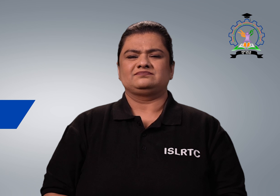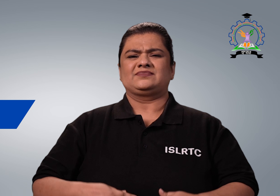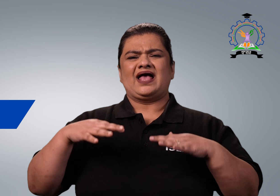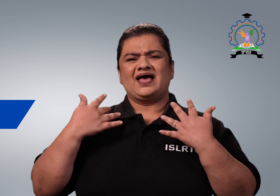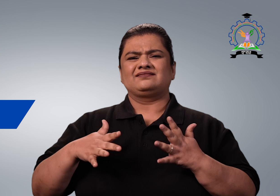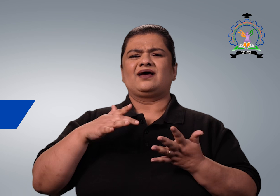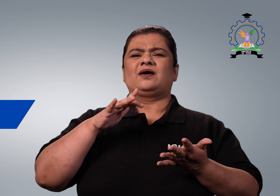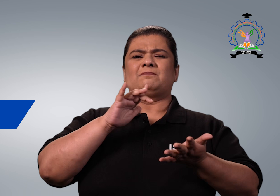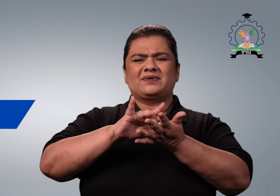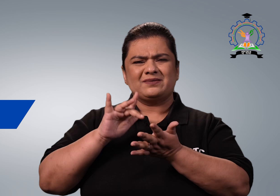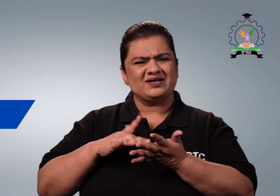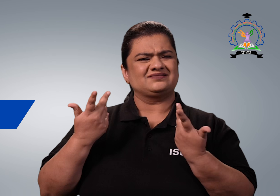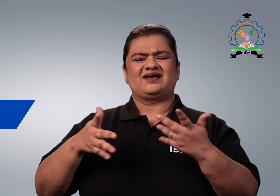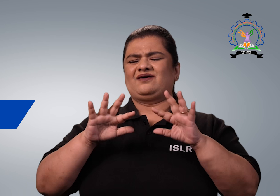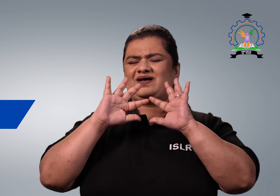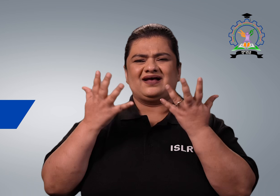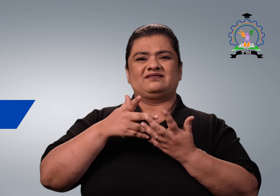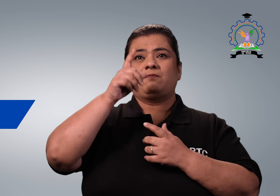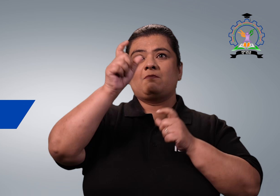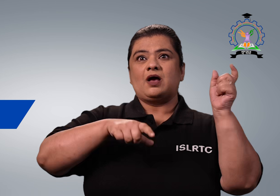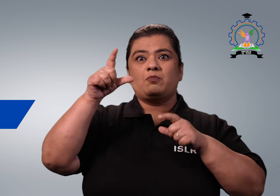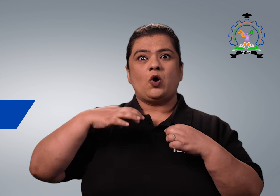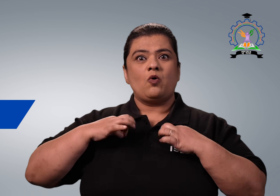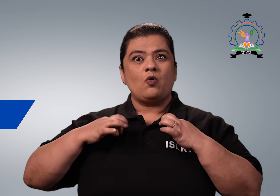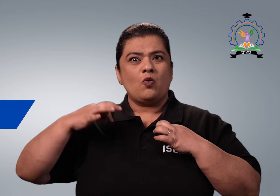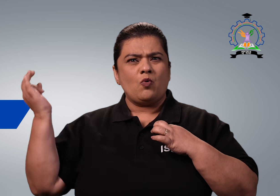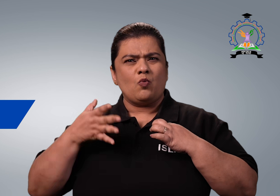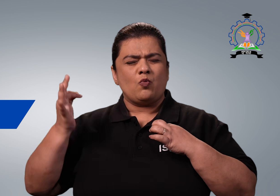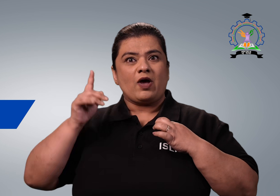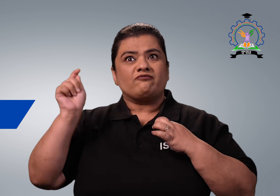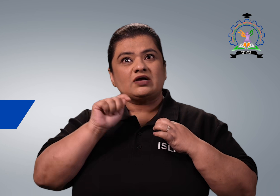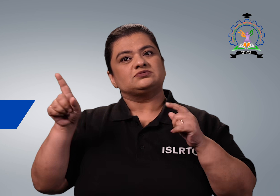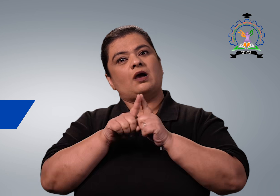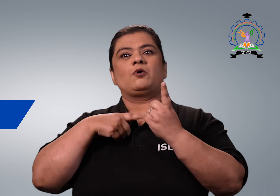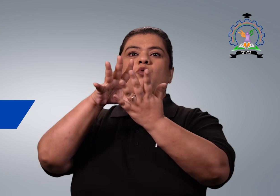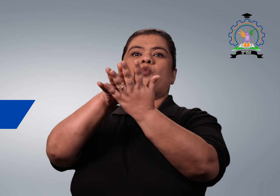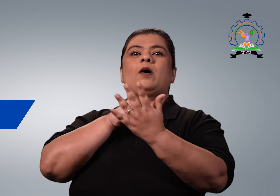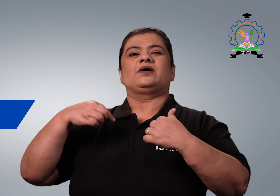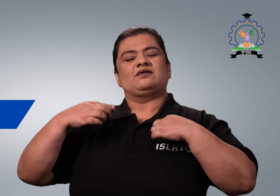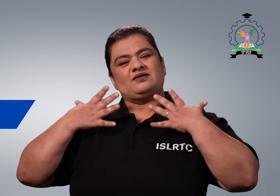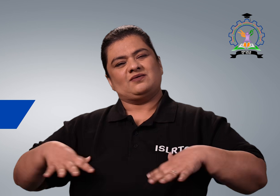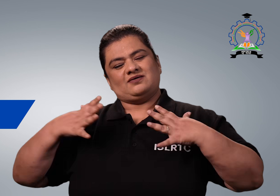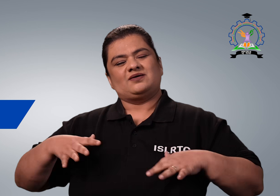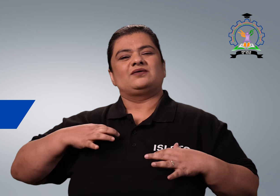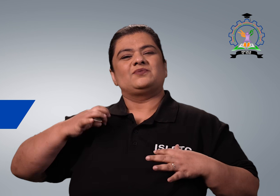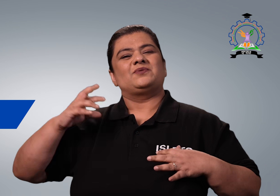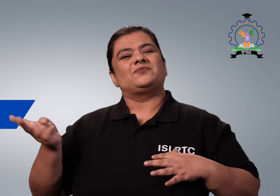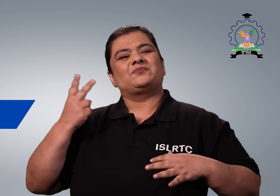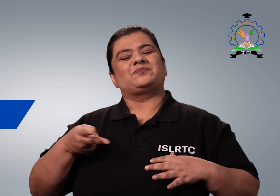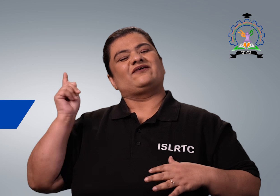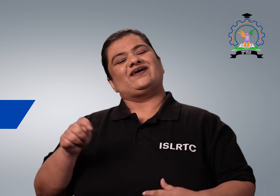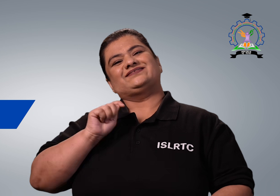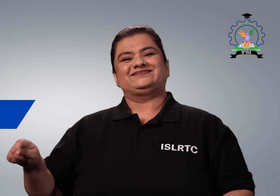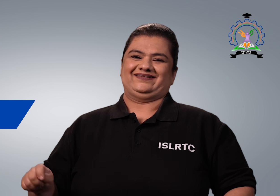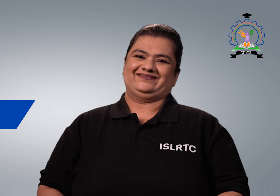Fashionista is someone passionate about fashion and keeps up with the latest global trends.